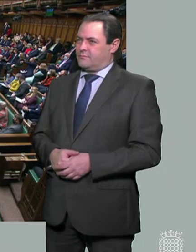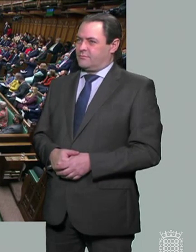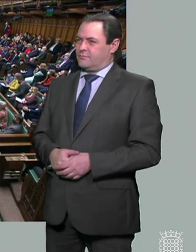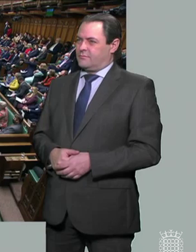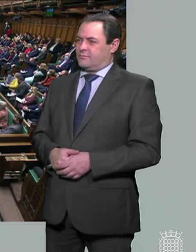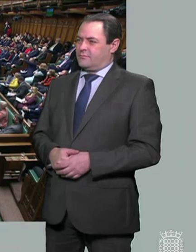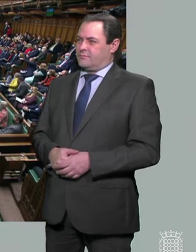More!